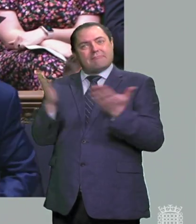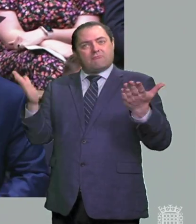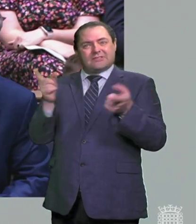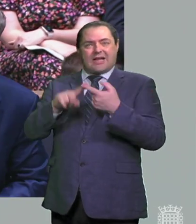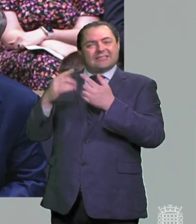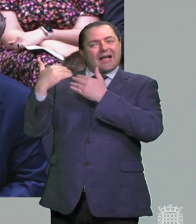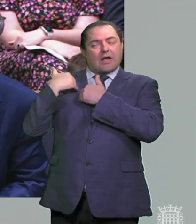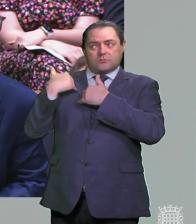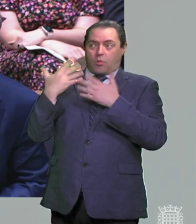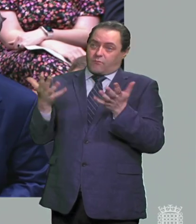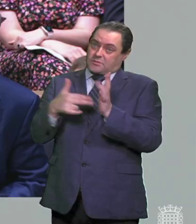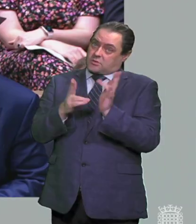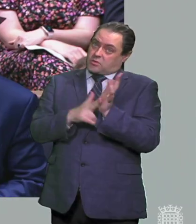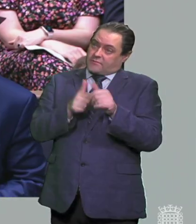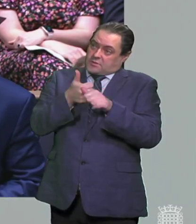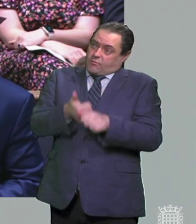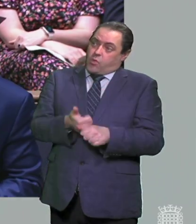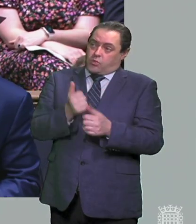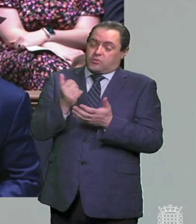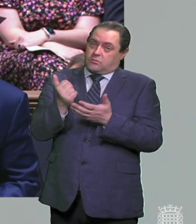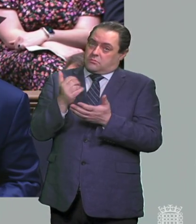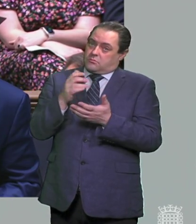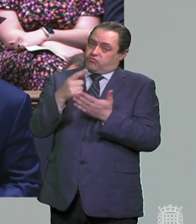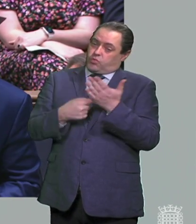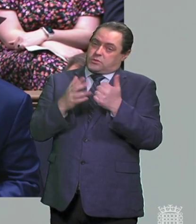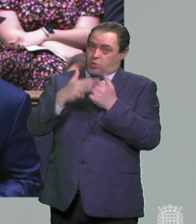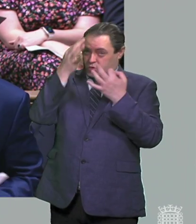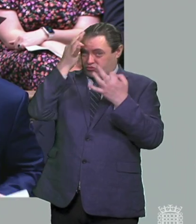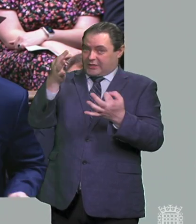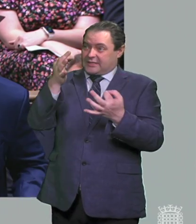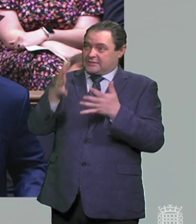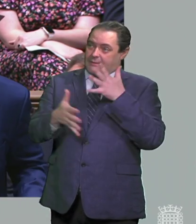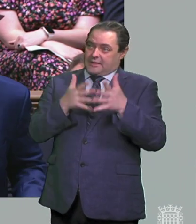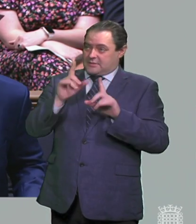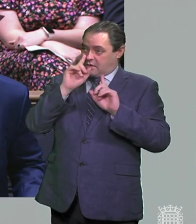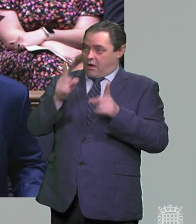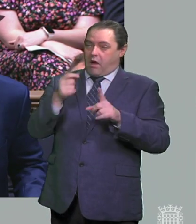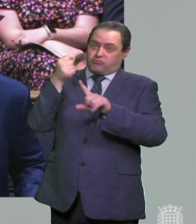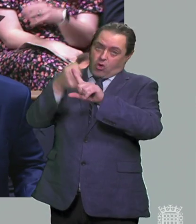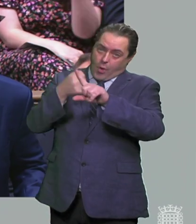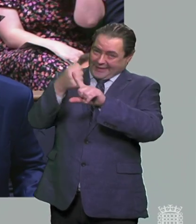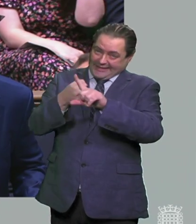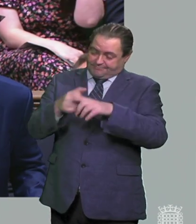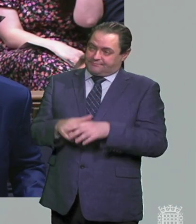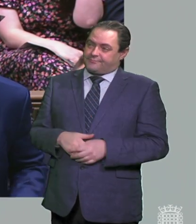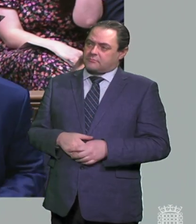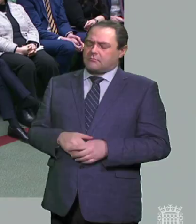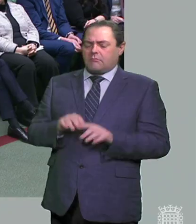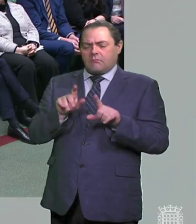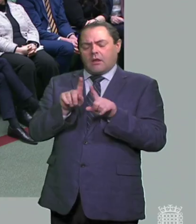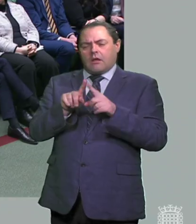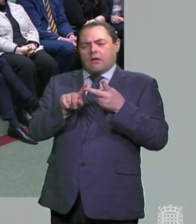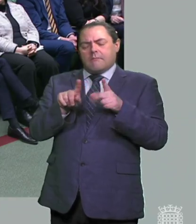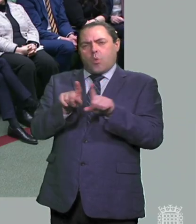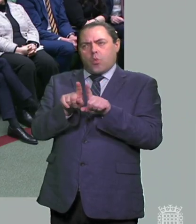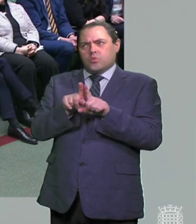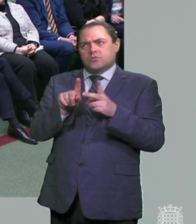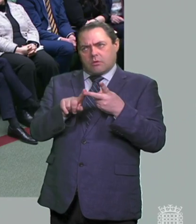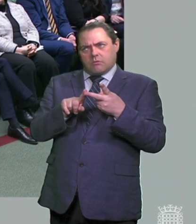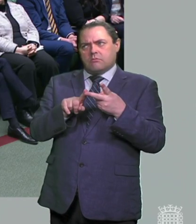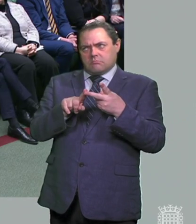Of course, the Conservatives backed tightening up those rules to make sure there could not be any lobbying.